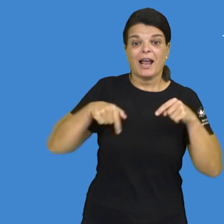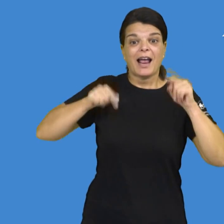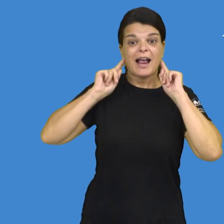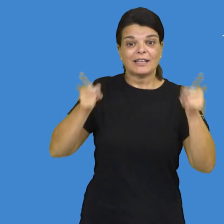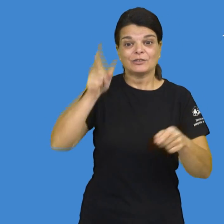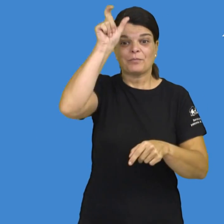caso